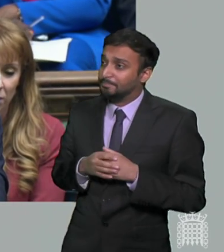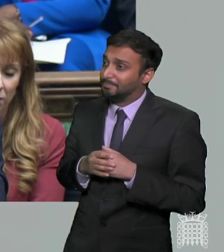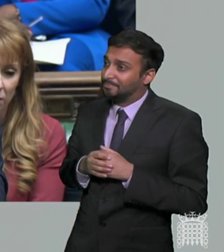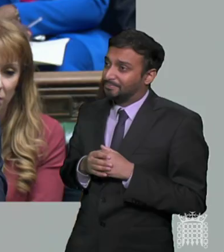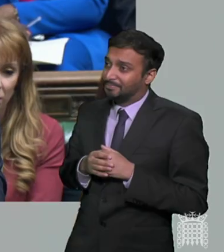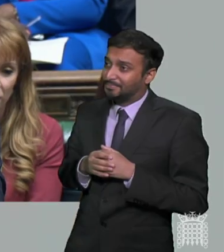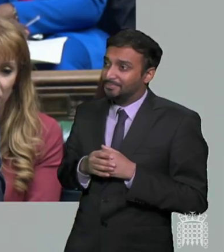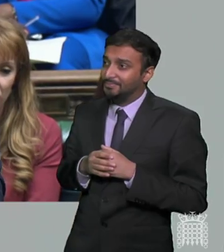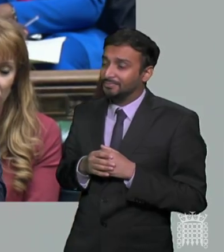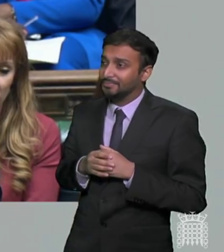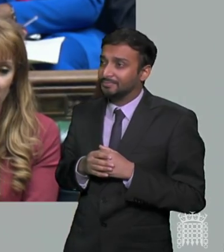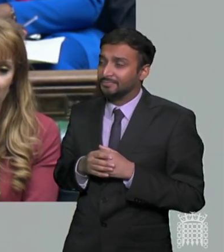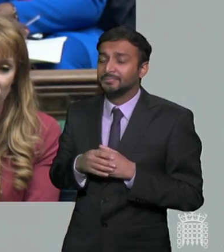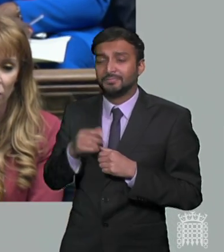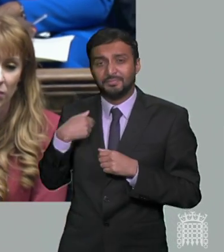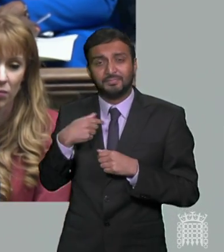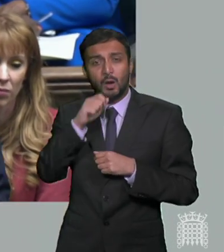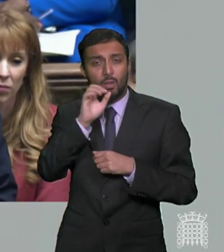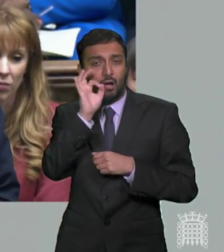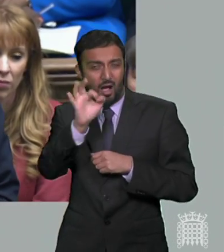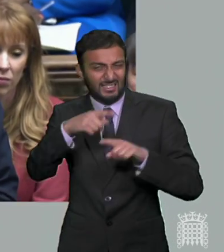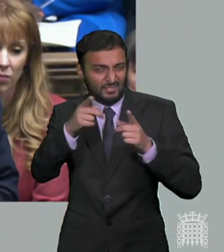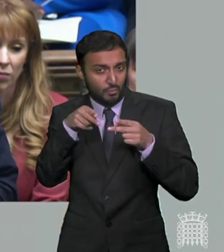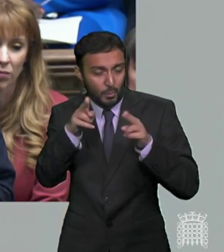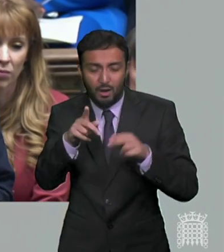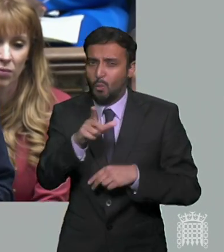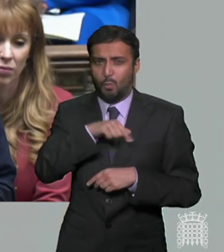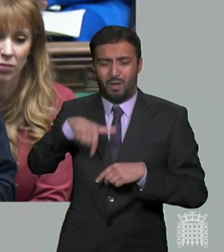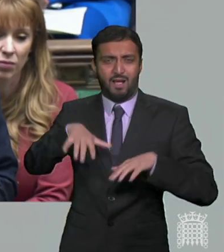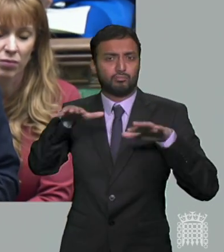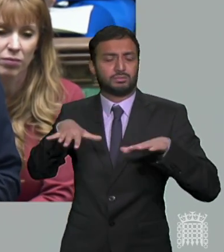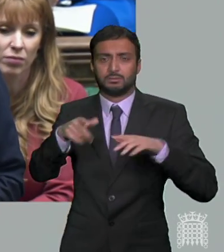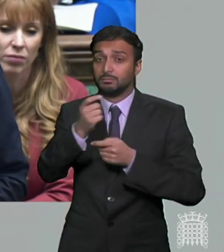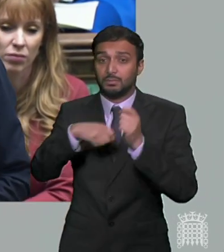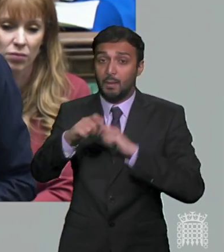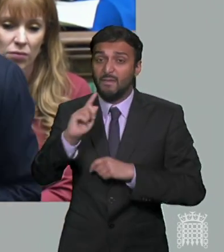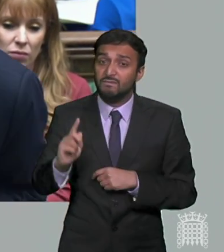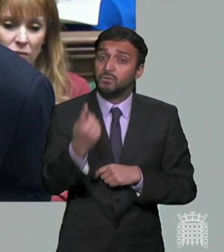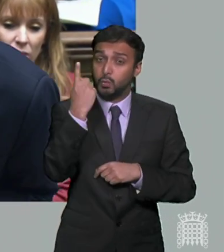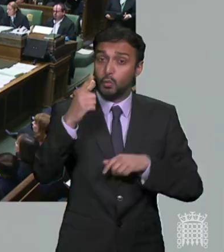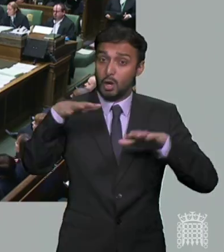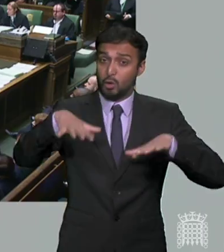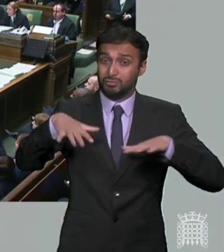Why is Britain set to be the first country into recession and the last country out?